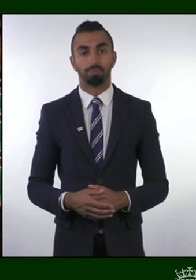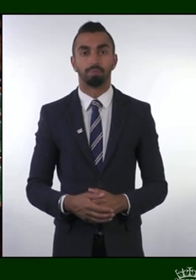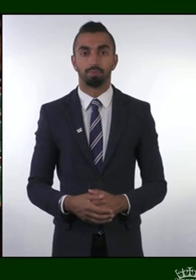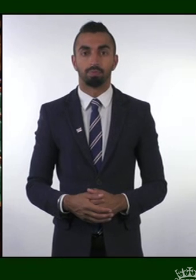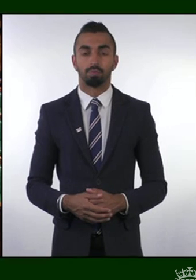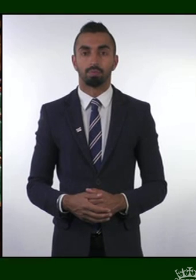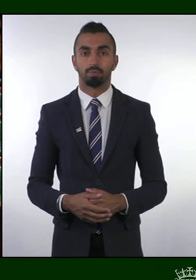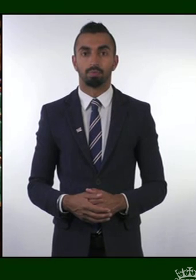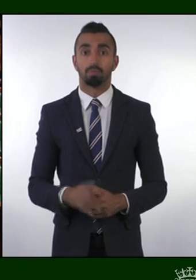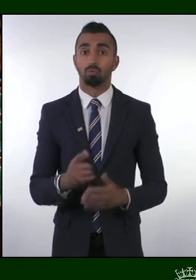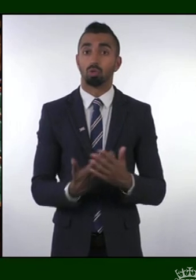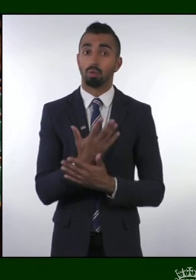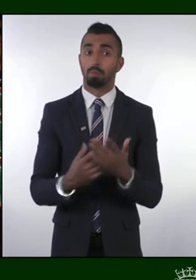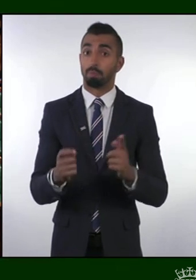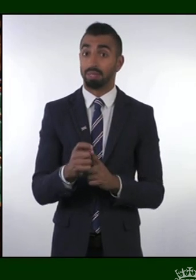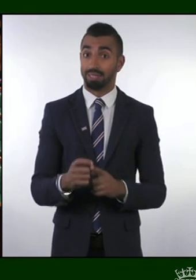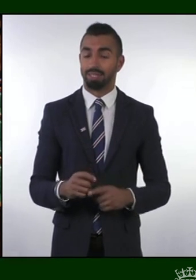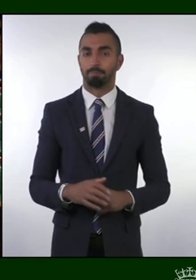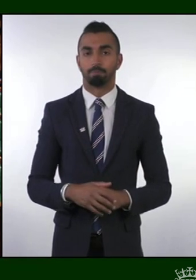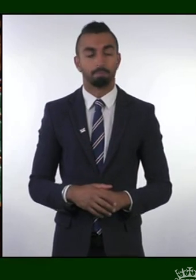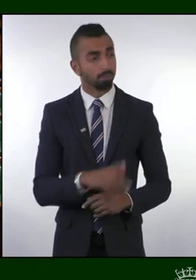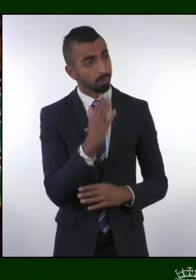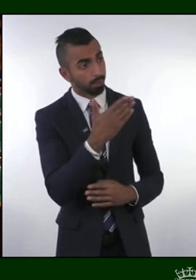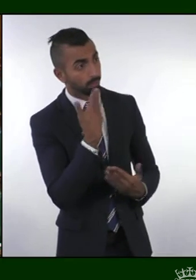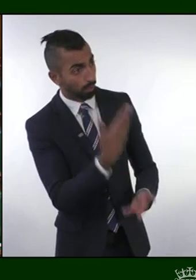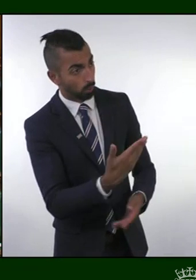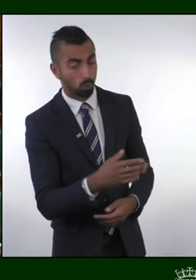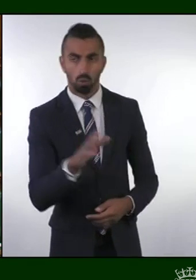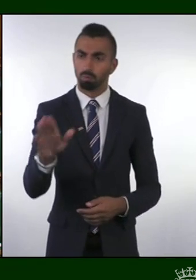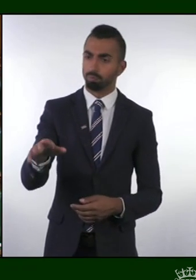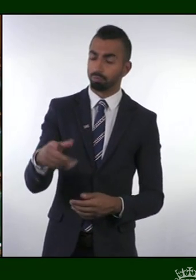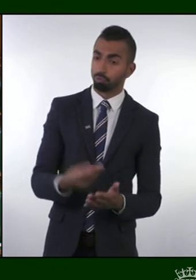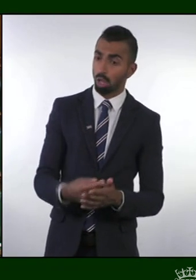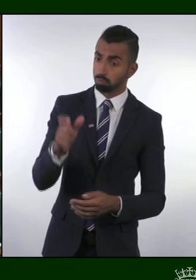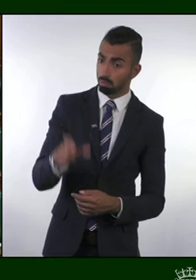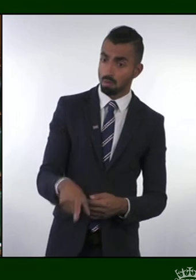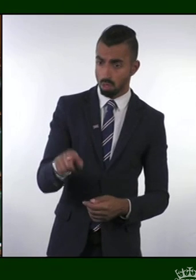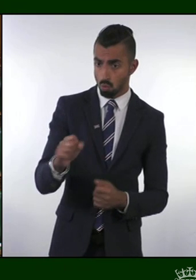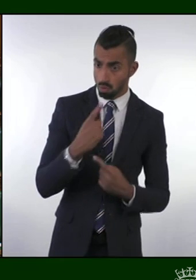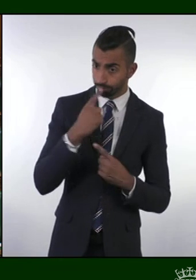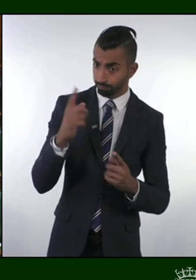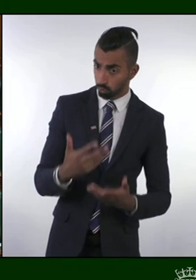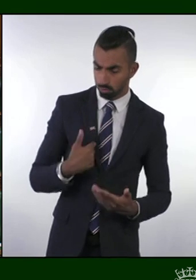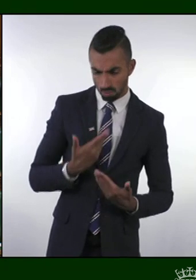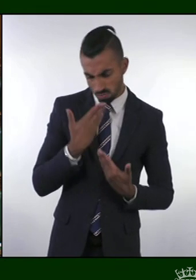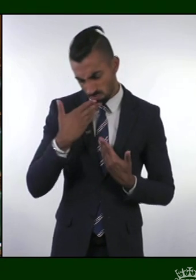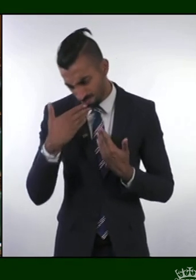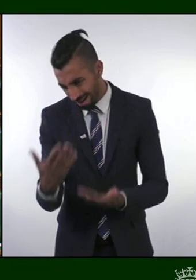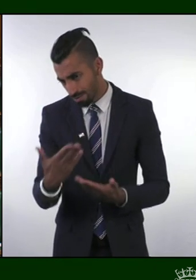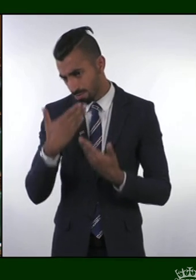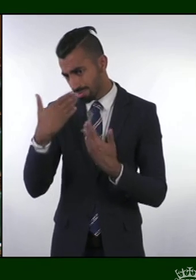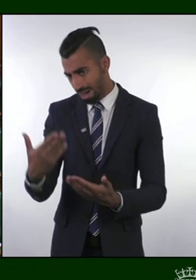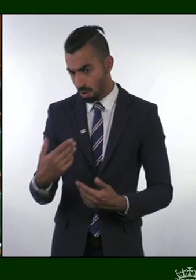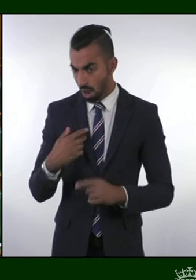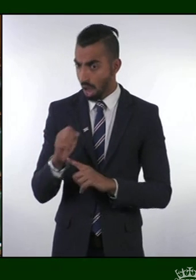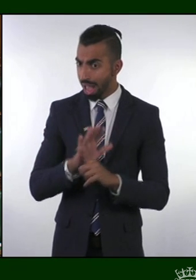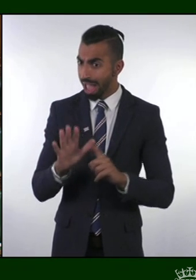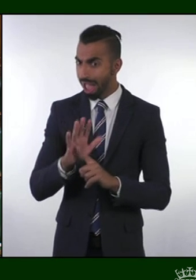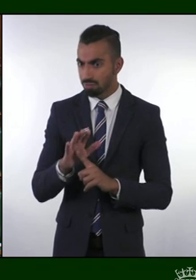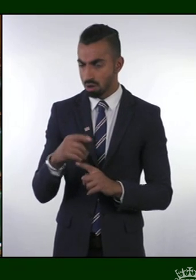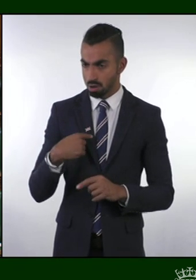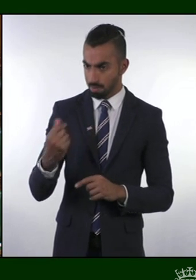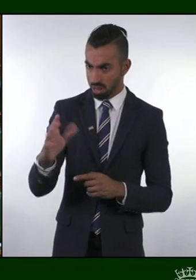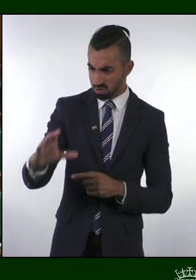I am grateful to the Chancellor for this statement and the enormous package of money that is being put into our constituencies and the economy.